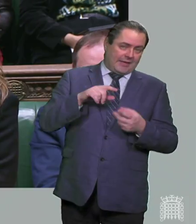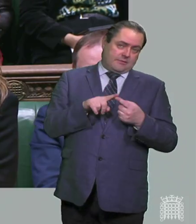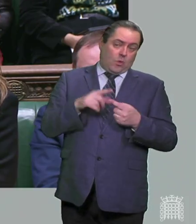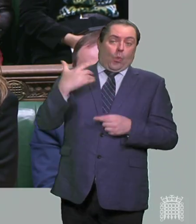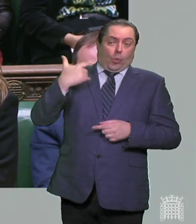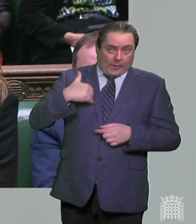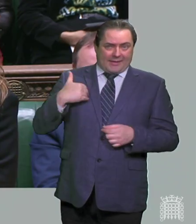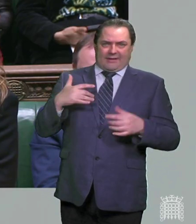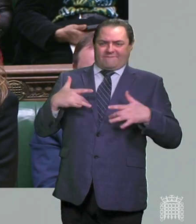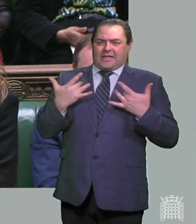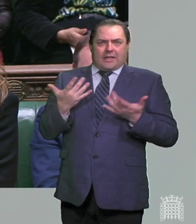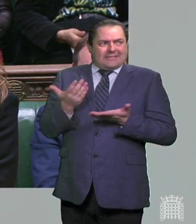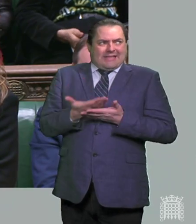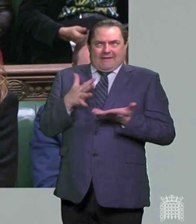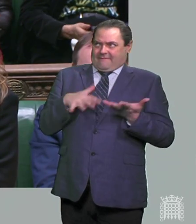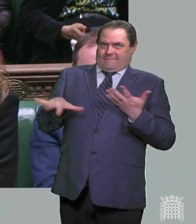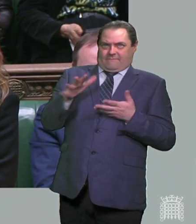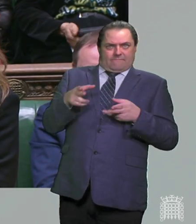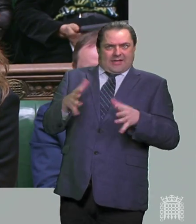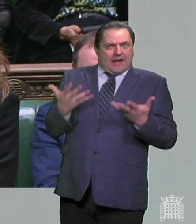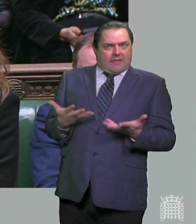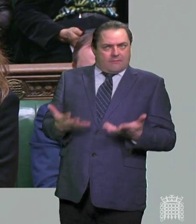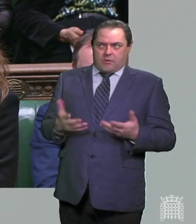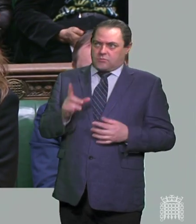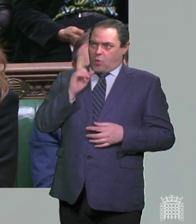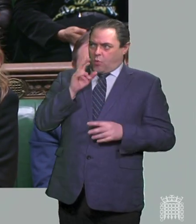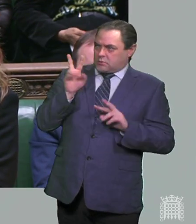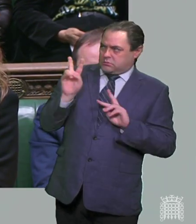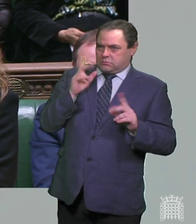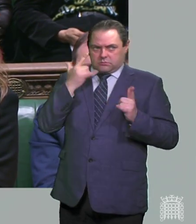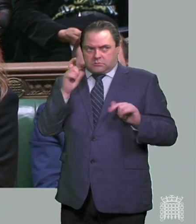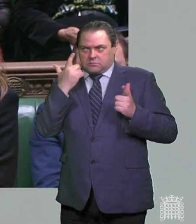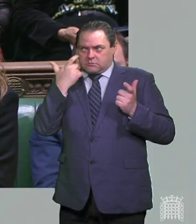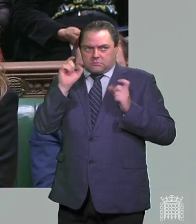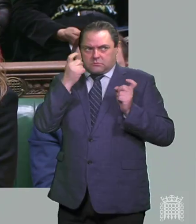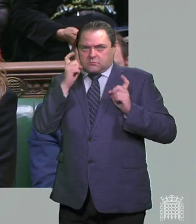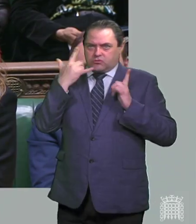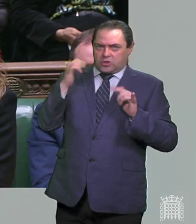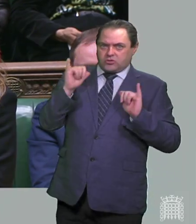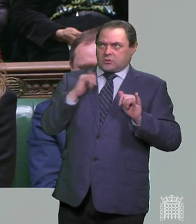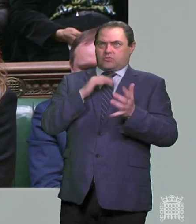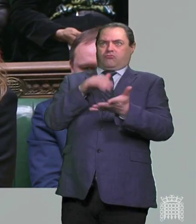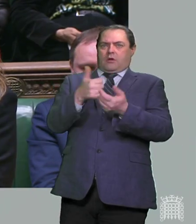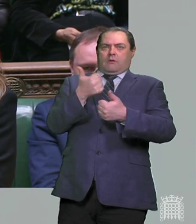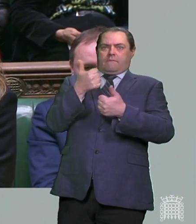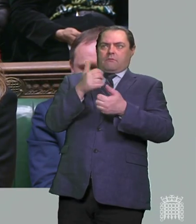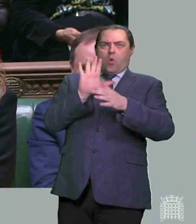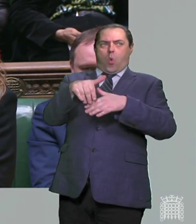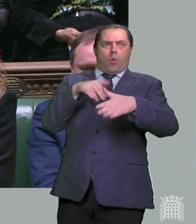Women feel unsafe on Britain’s streets, always looking over our shoulder as we hurry to our front door.